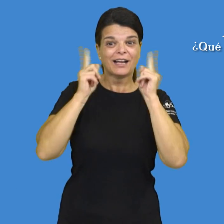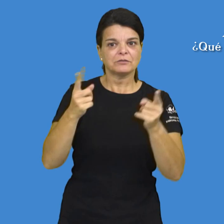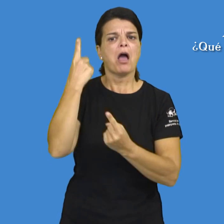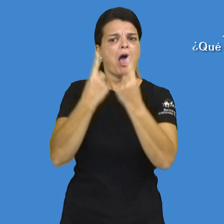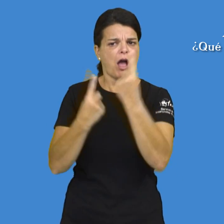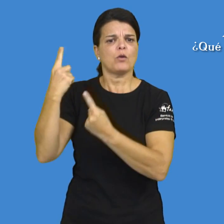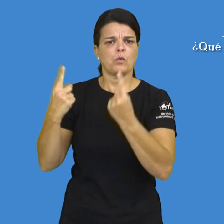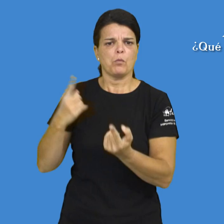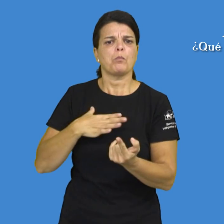alguno